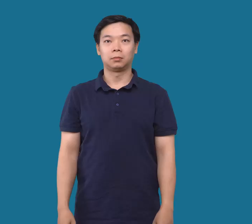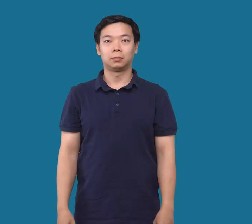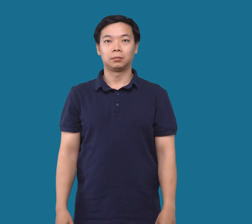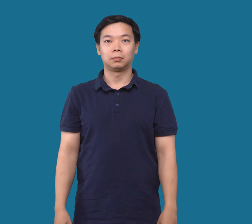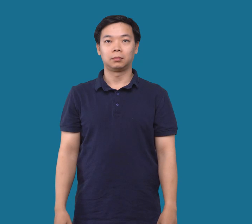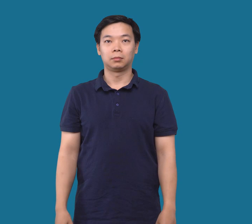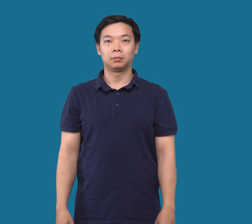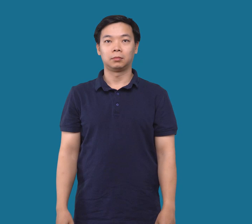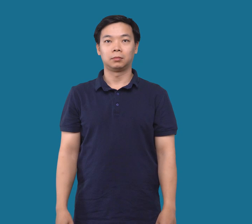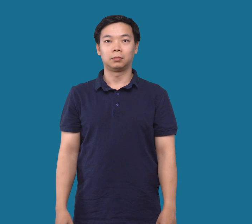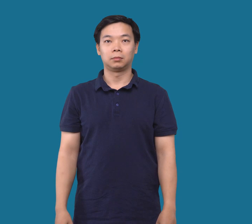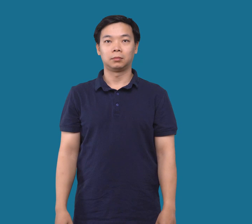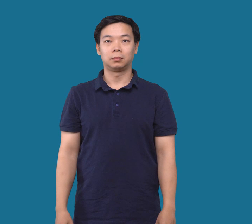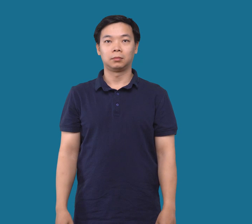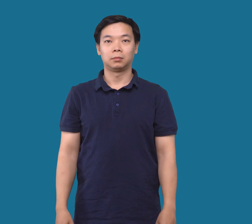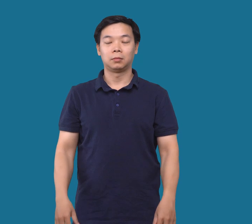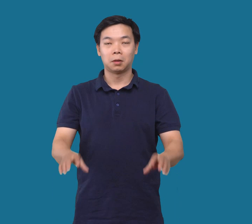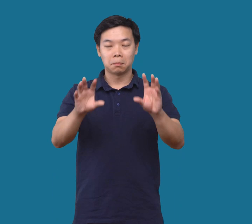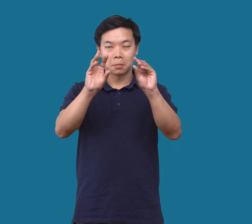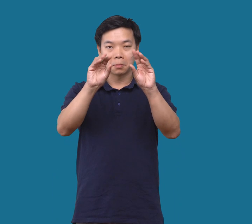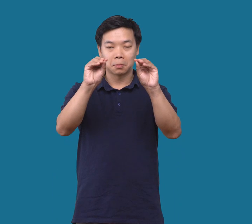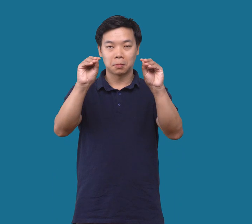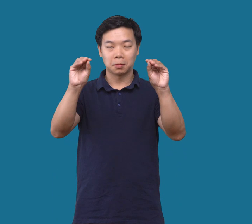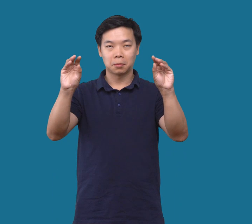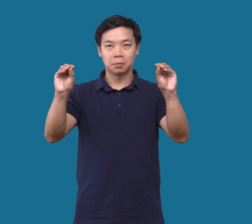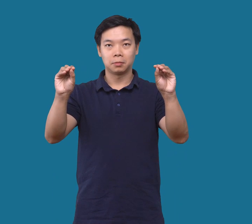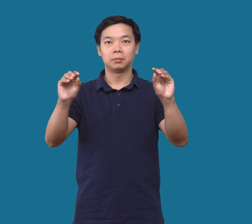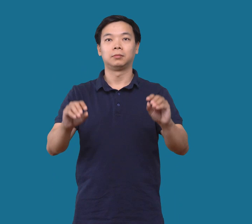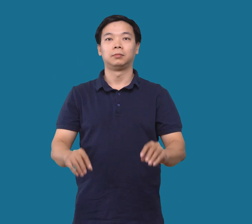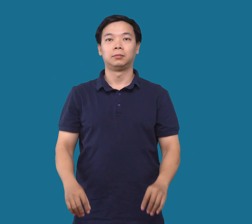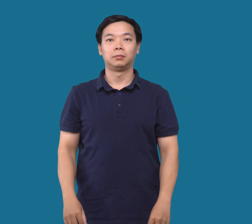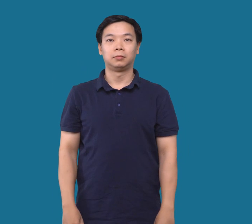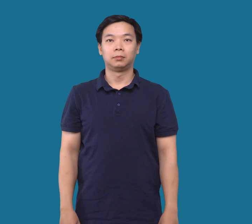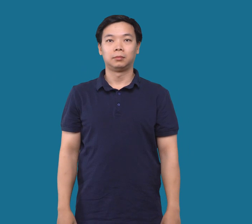nhấp nháy